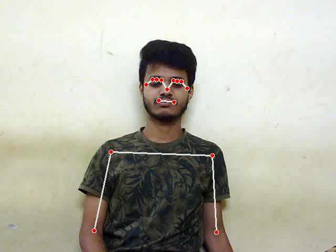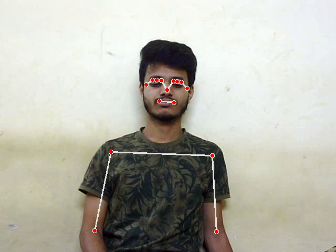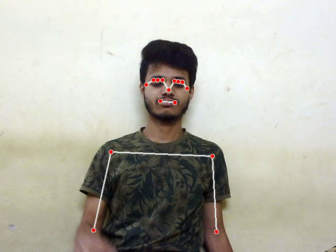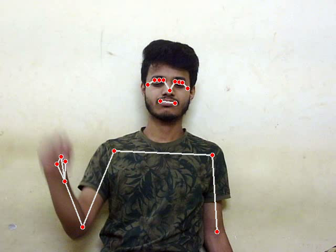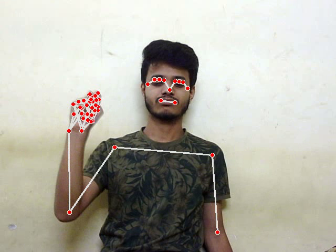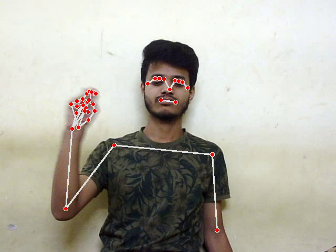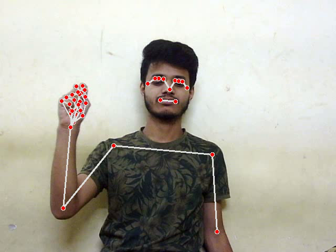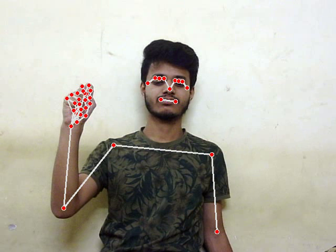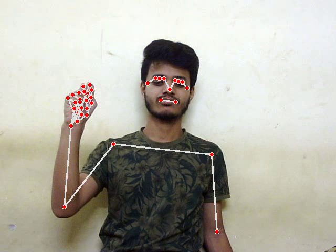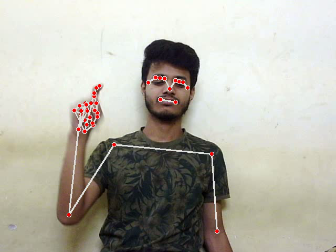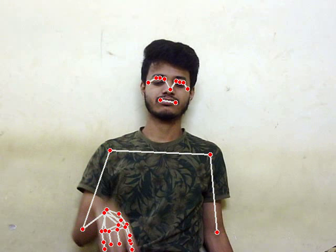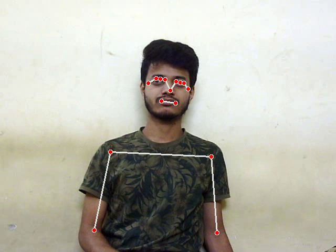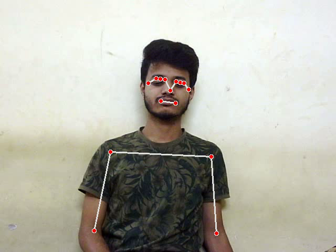bathroom